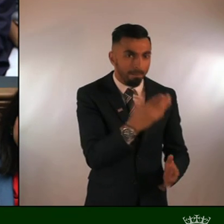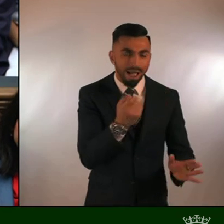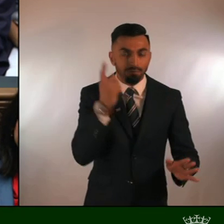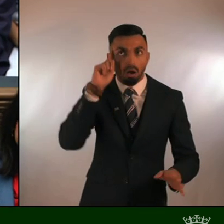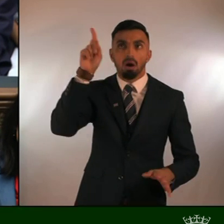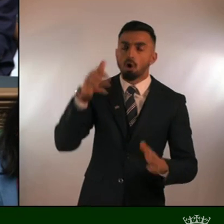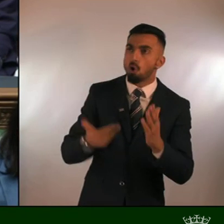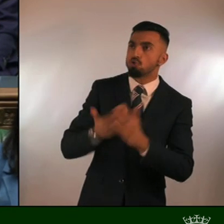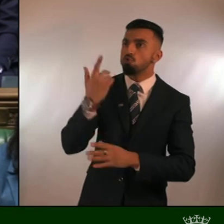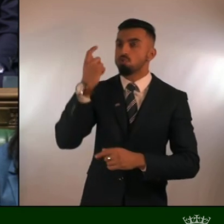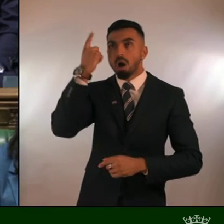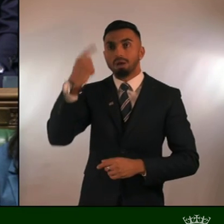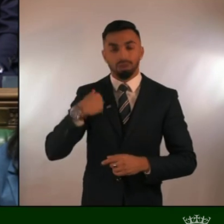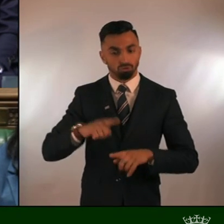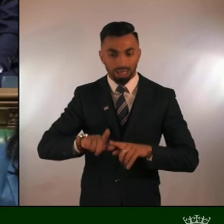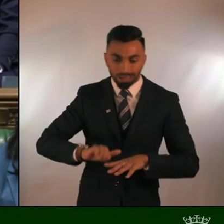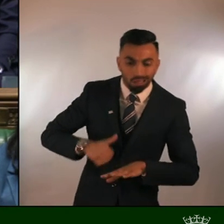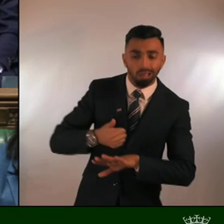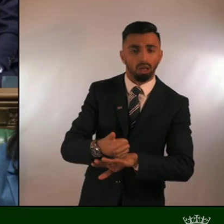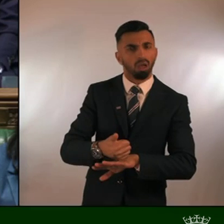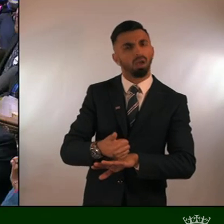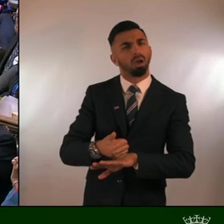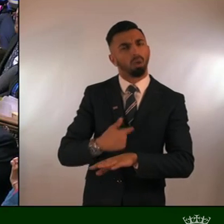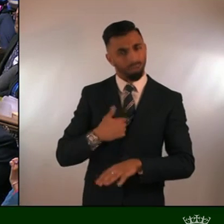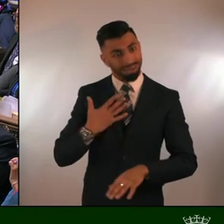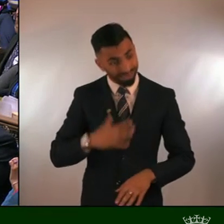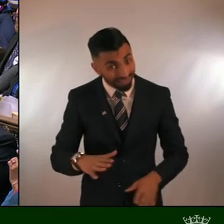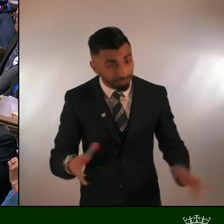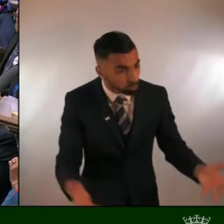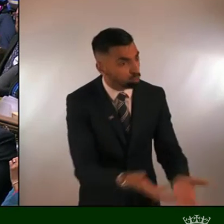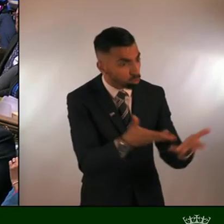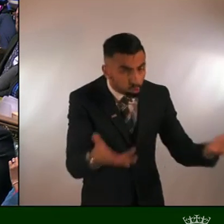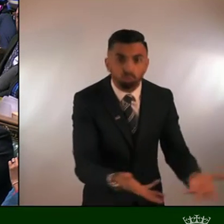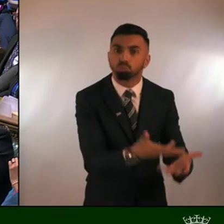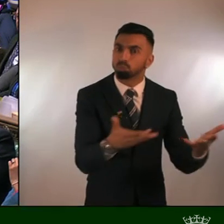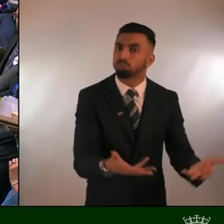We need more risk-taking and creativity in this country, not less.